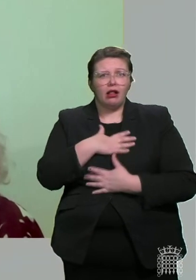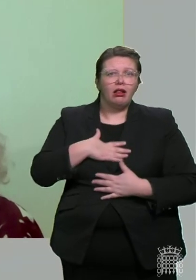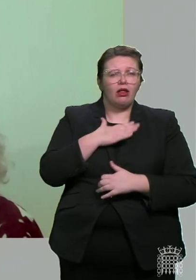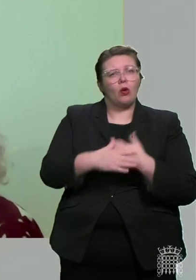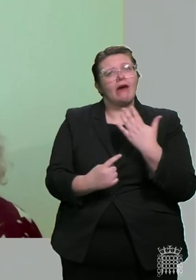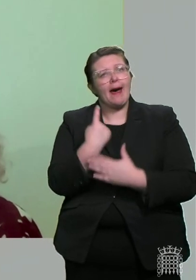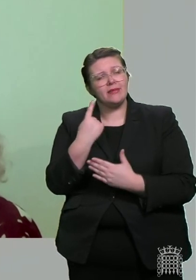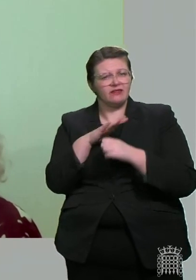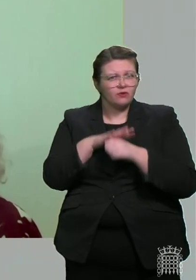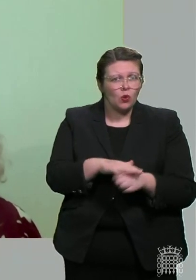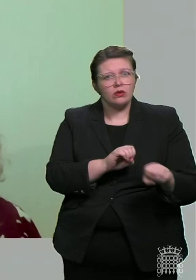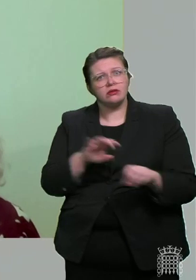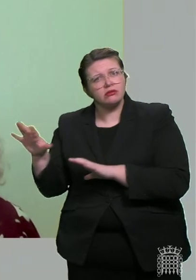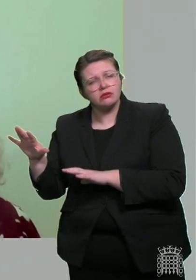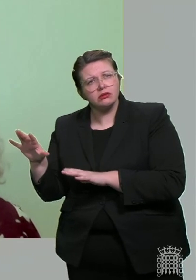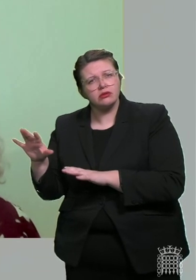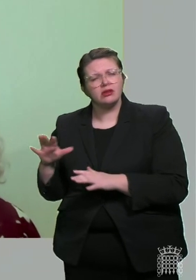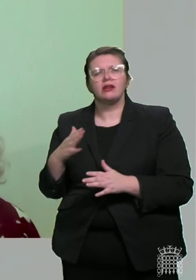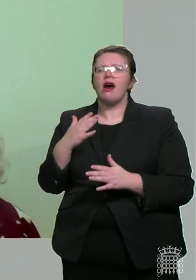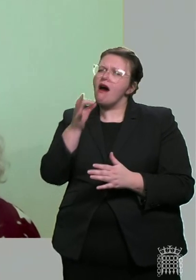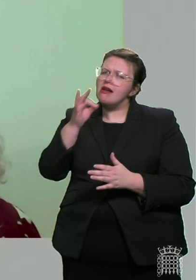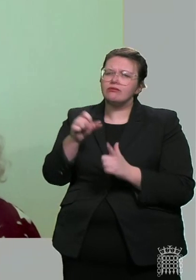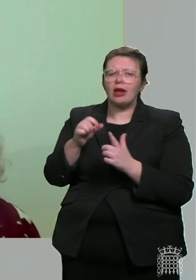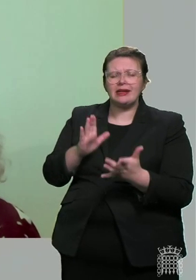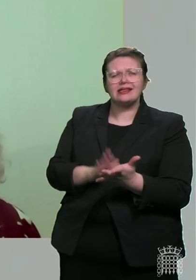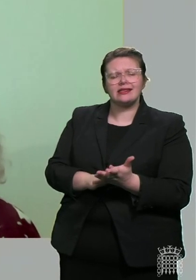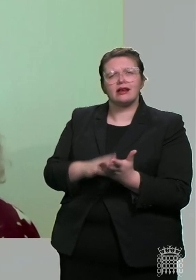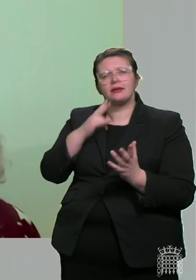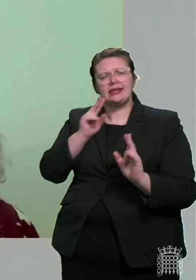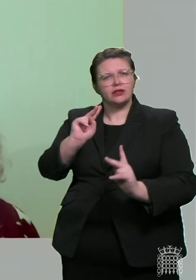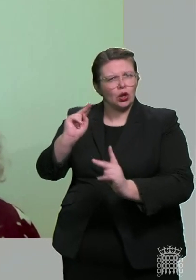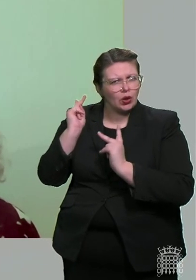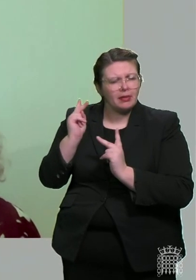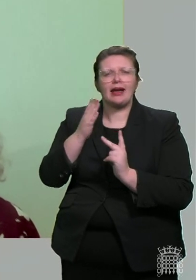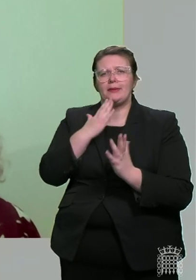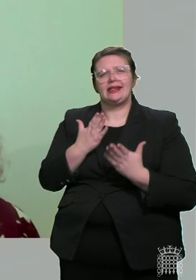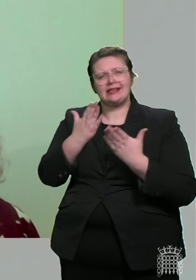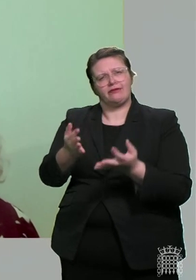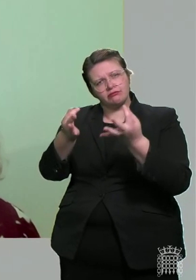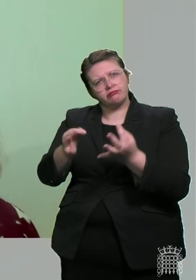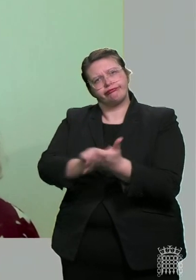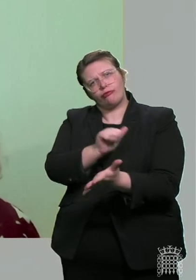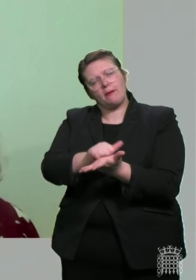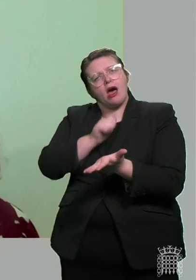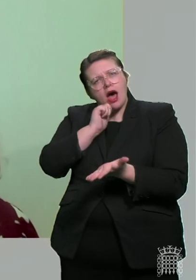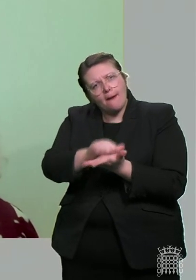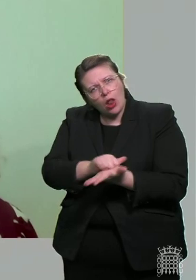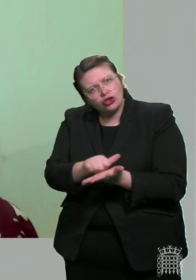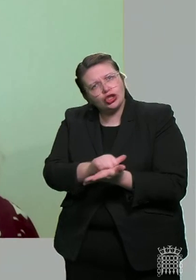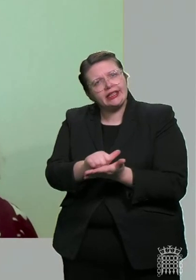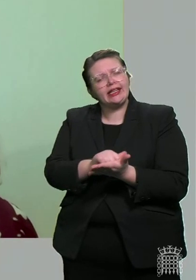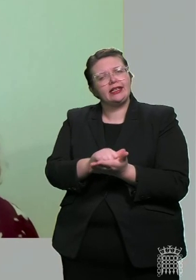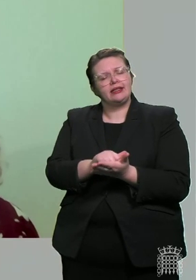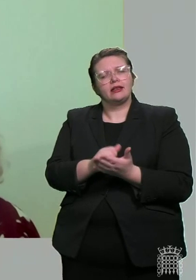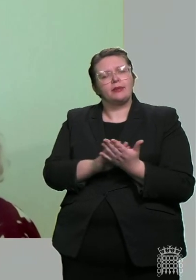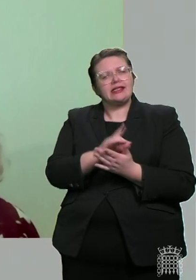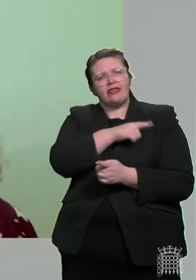Will the Prime Minister take steps to acknowledge these events, and provide the descendants with a formal apology and the justice they deserve?